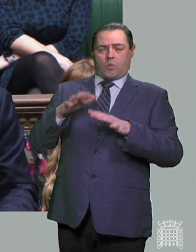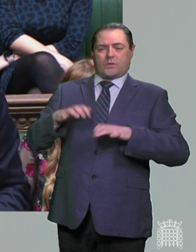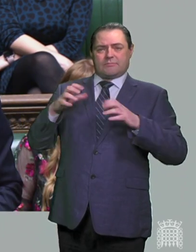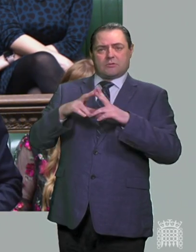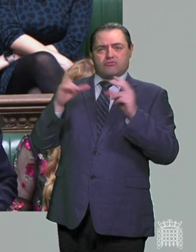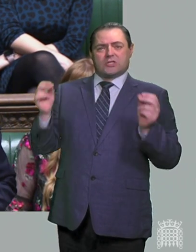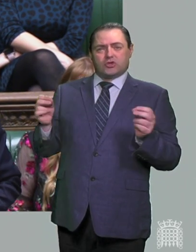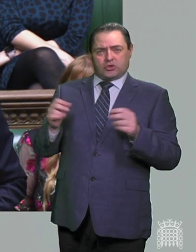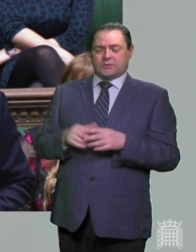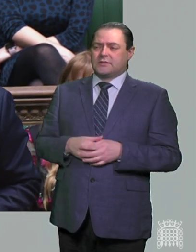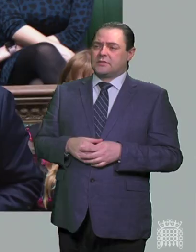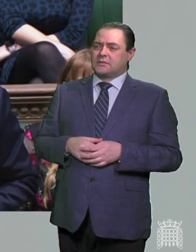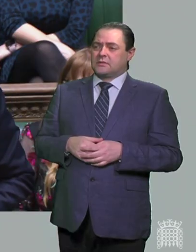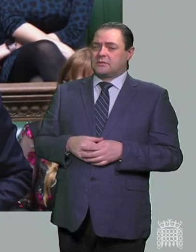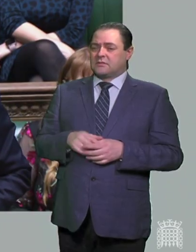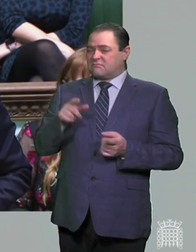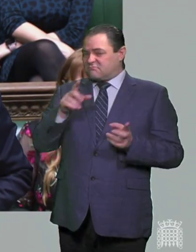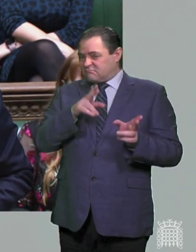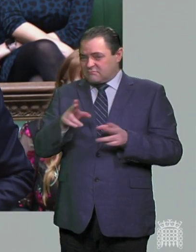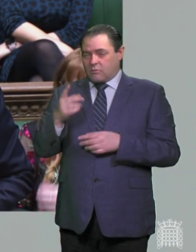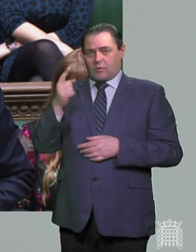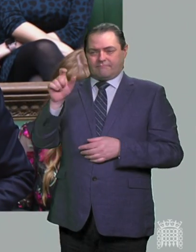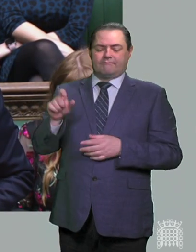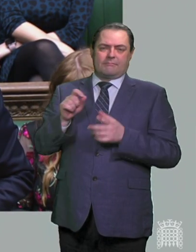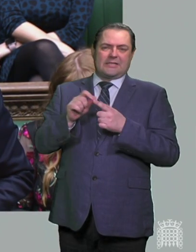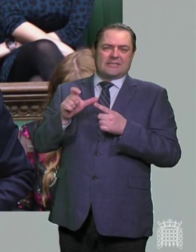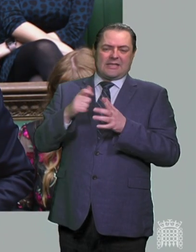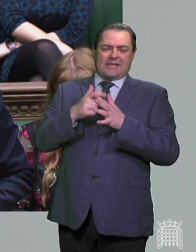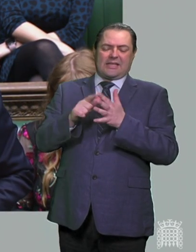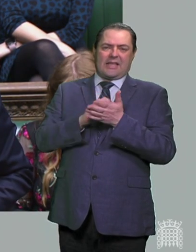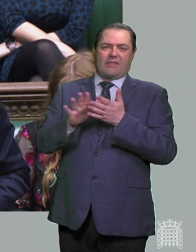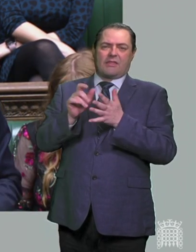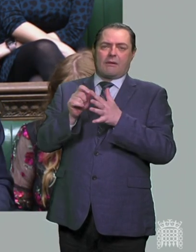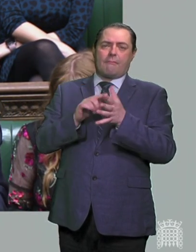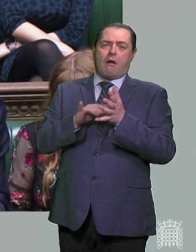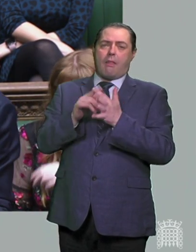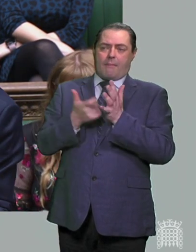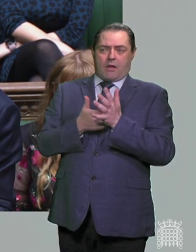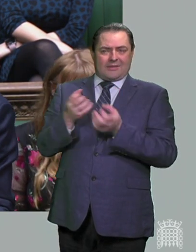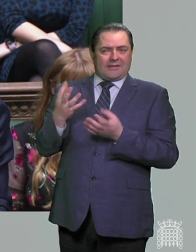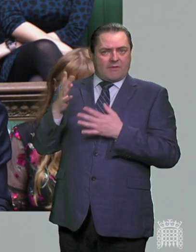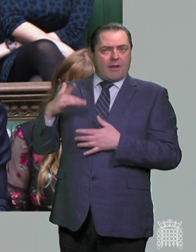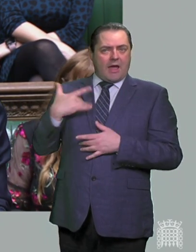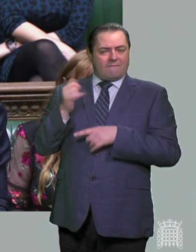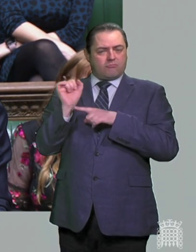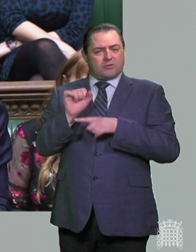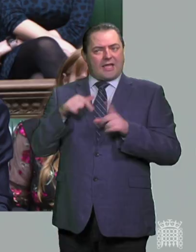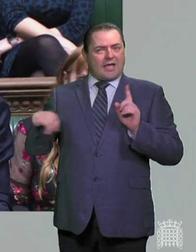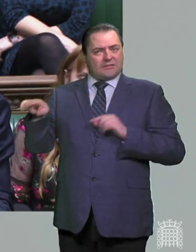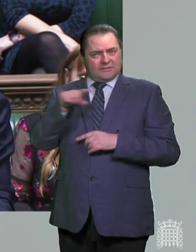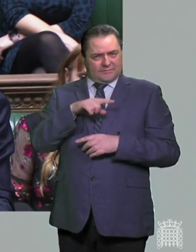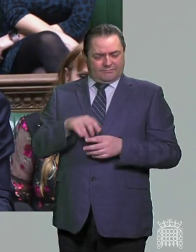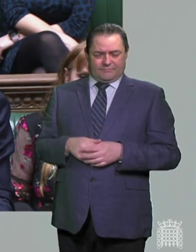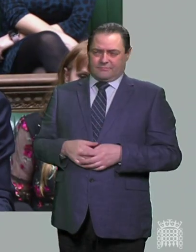Among those tragically killed was PC Keith Palmer, who sacrificed his life to protect others.